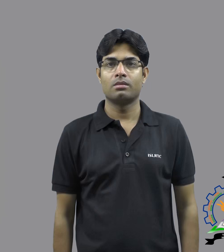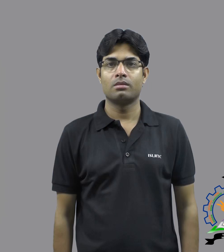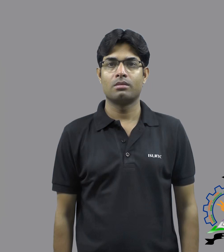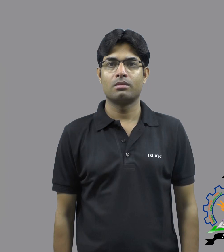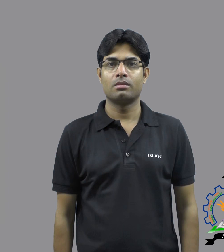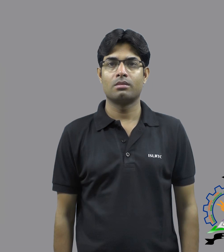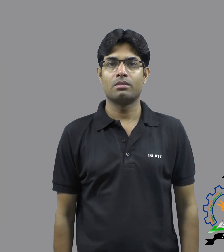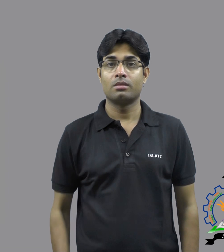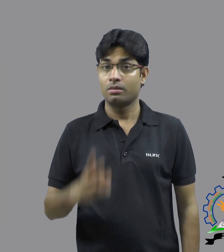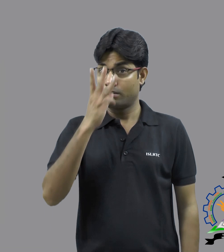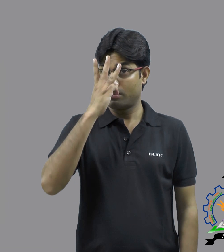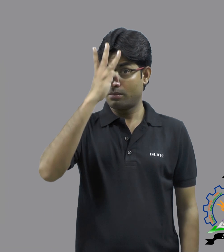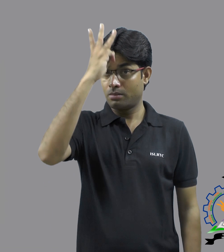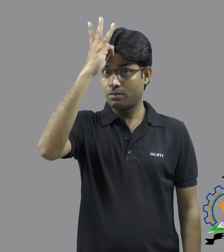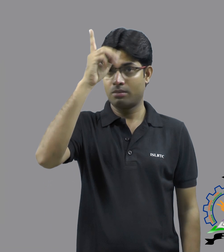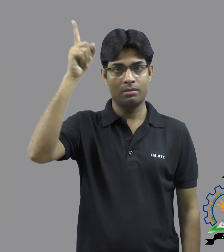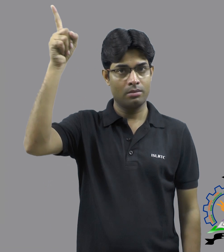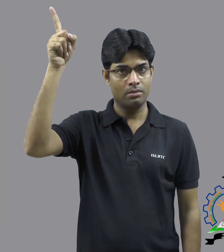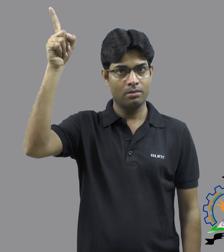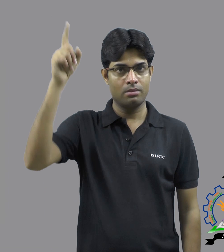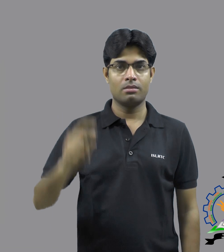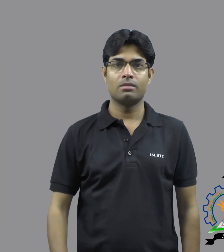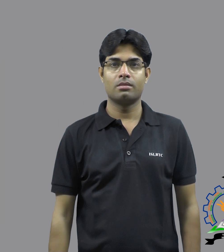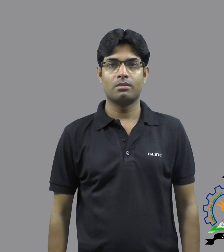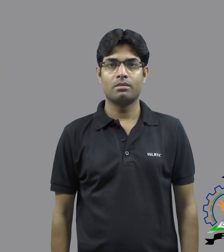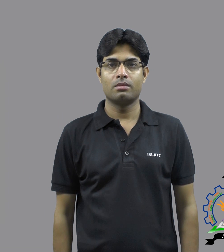Tripura